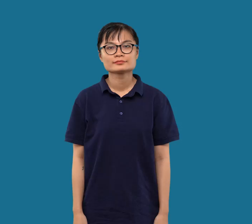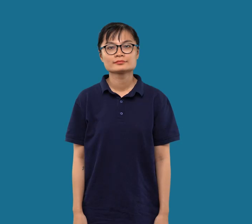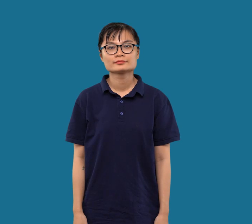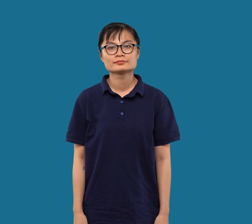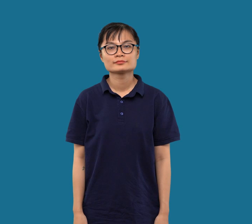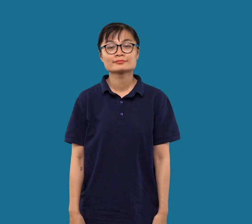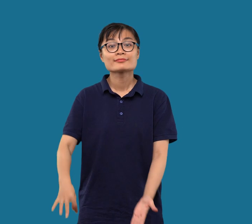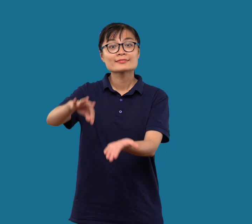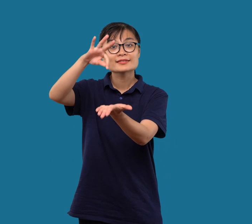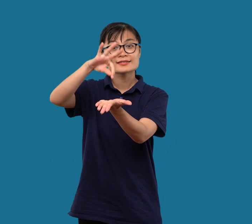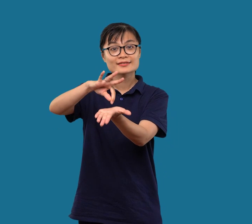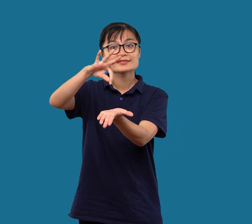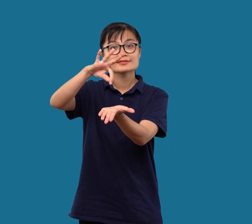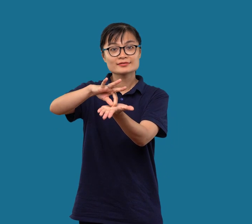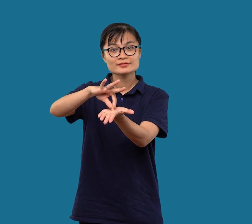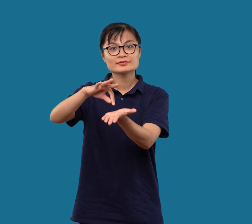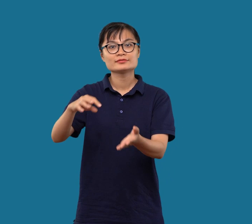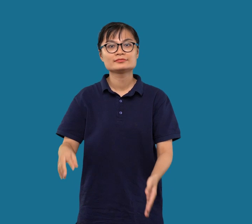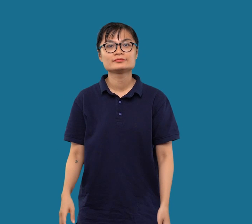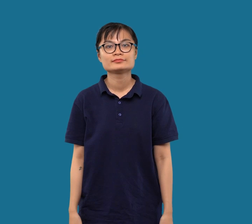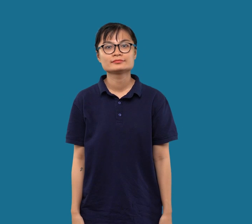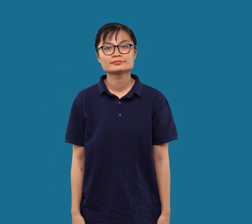định vị